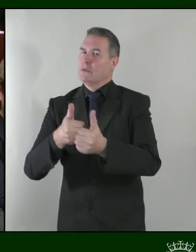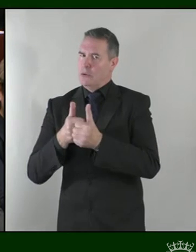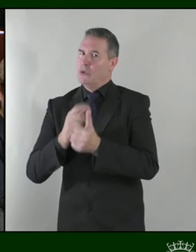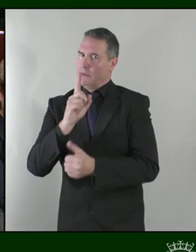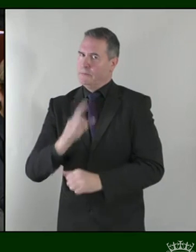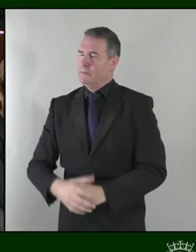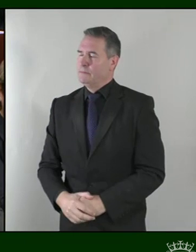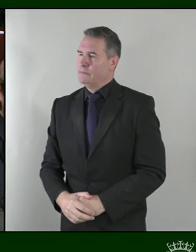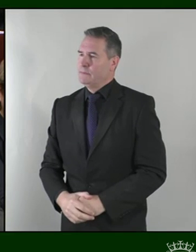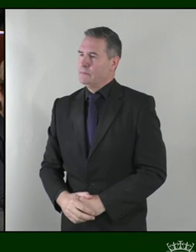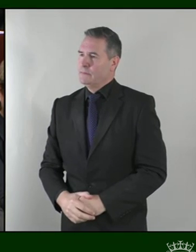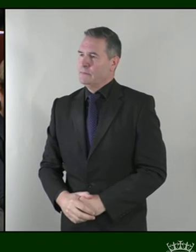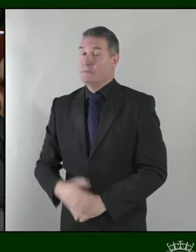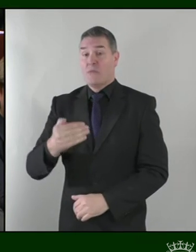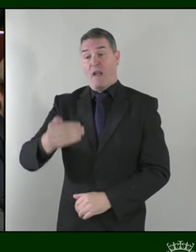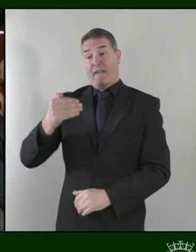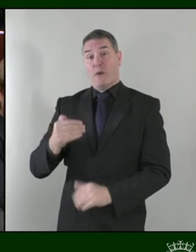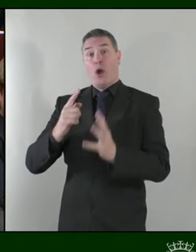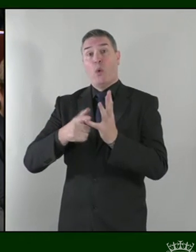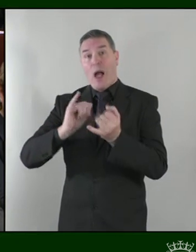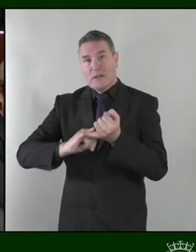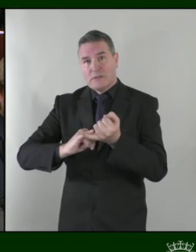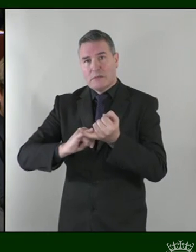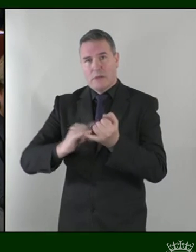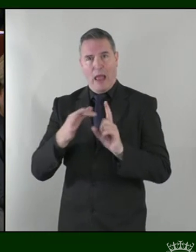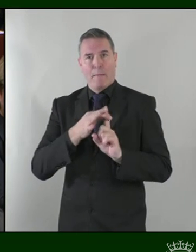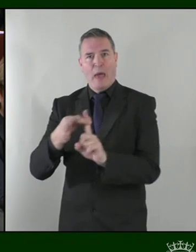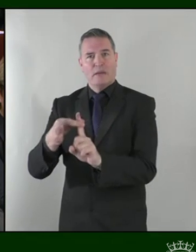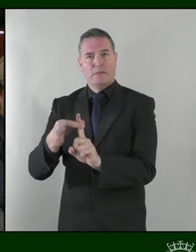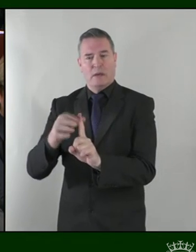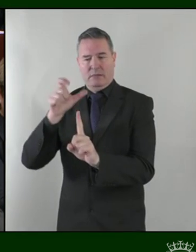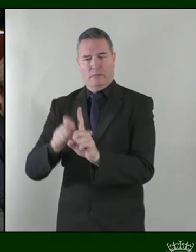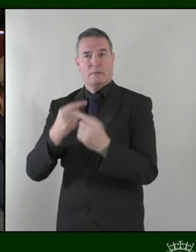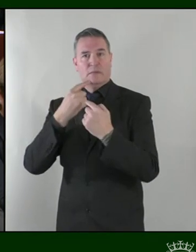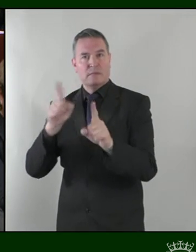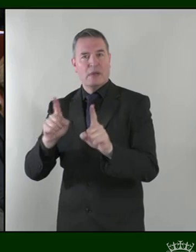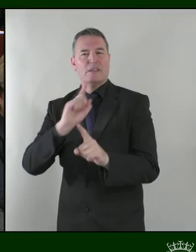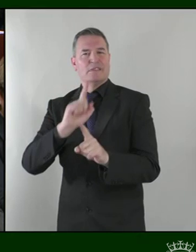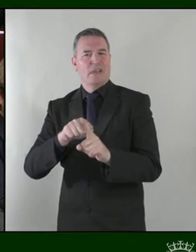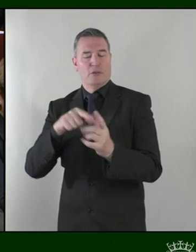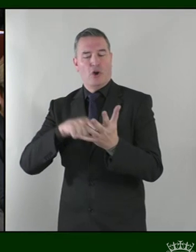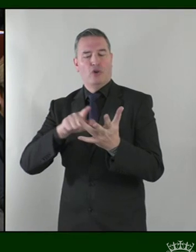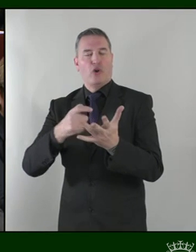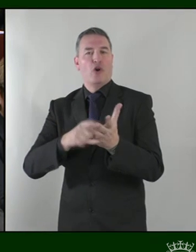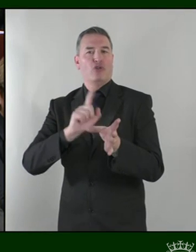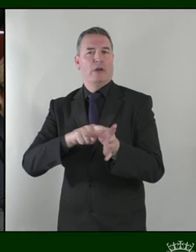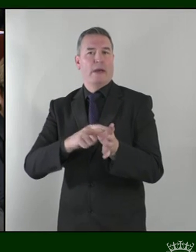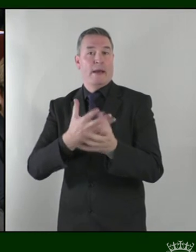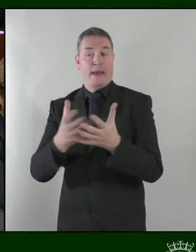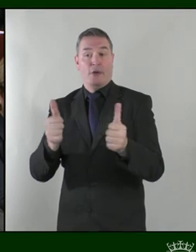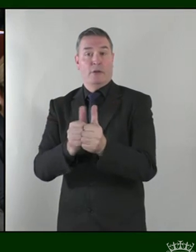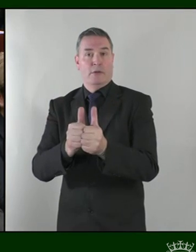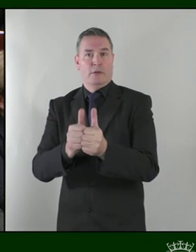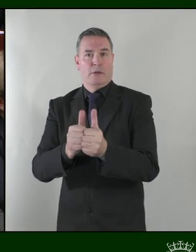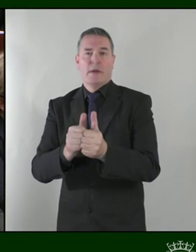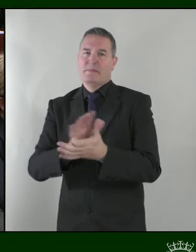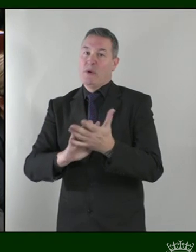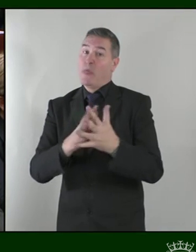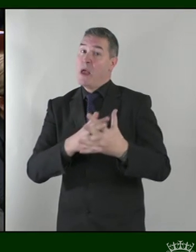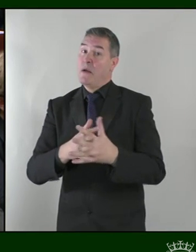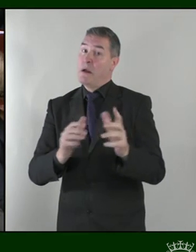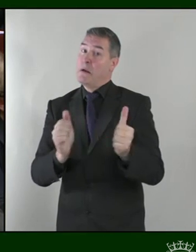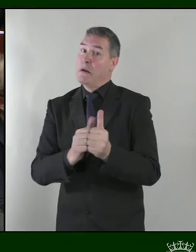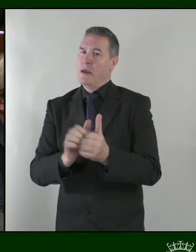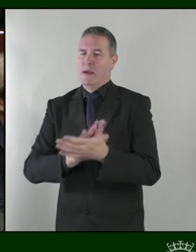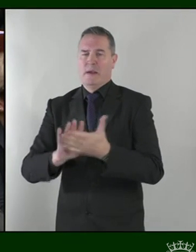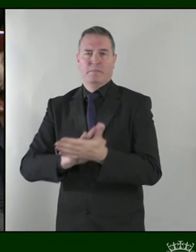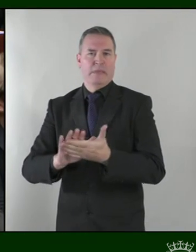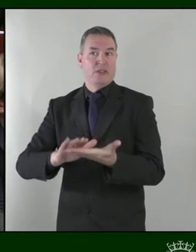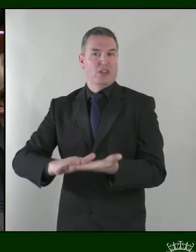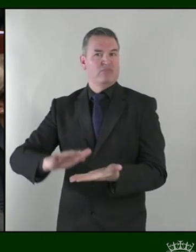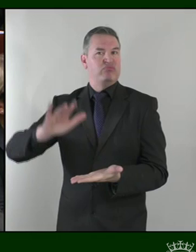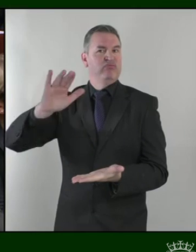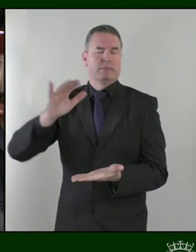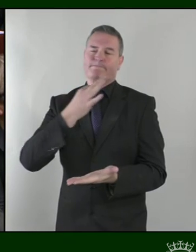Our former US ambassador has made clear the threat of a Tory-Trump trade deal, warning that drug prices could soar.